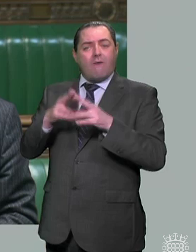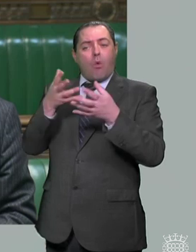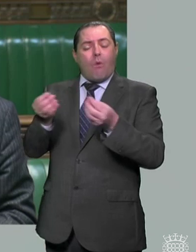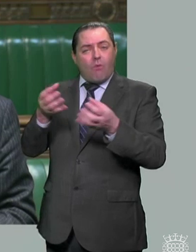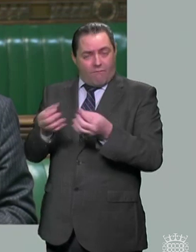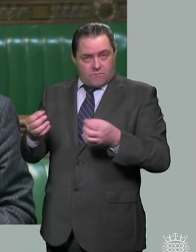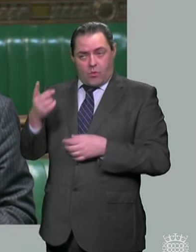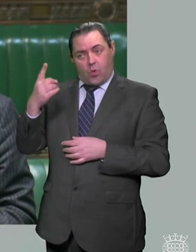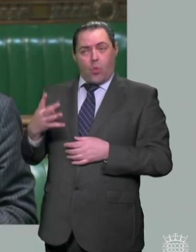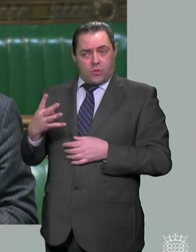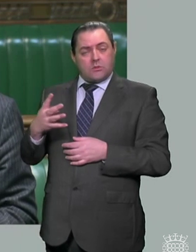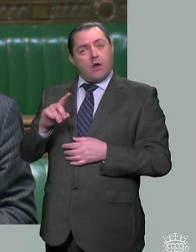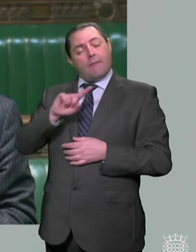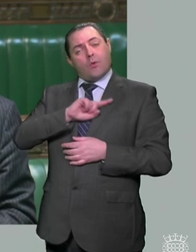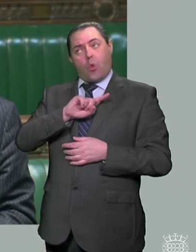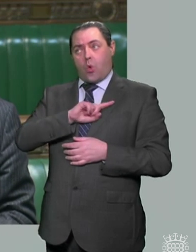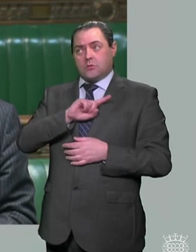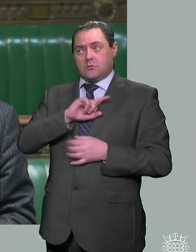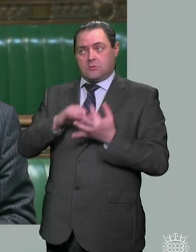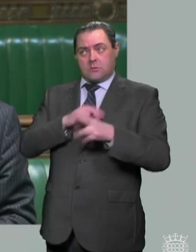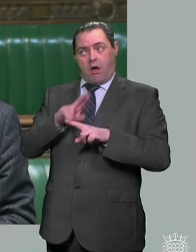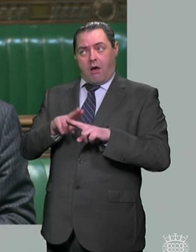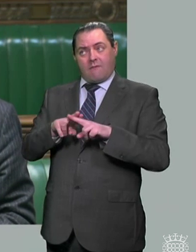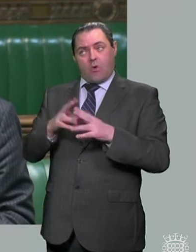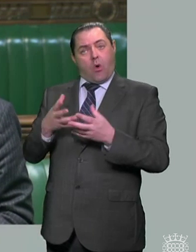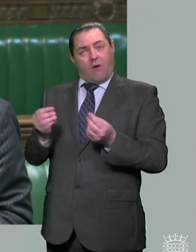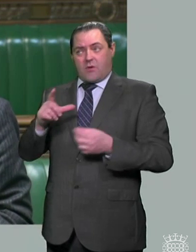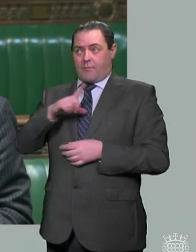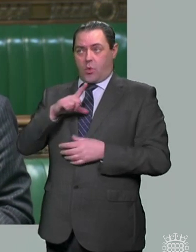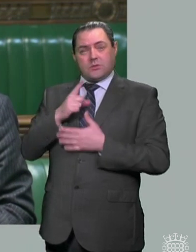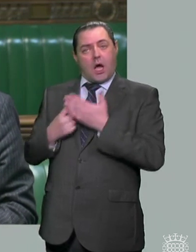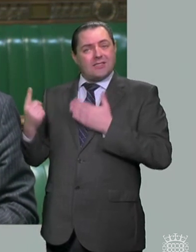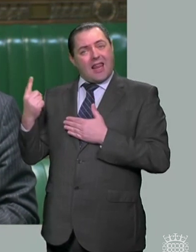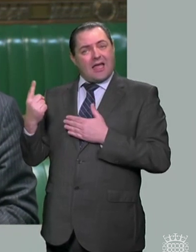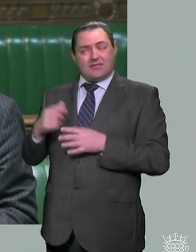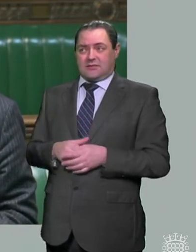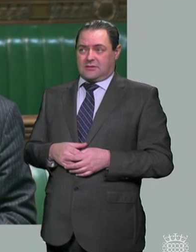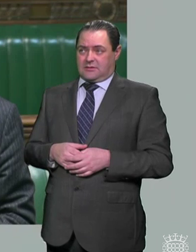with covid, and although there were large numbers of staff absences, a quarter could be accounted for by staff being absent because they were isolating.